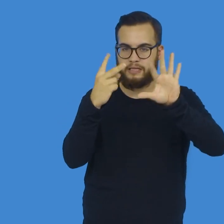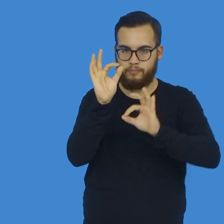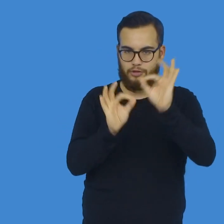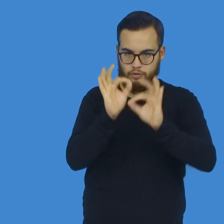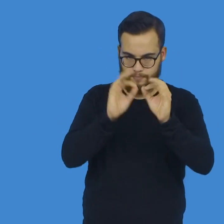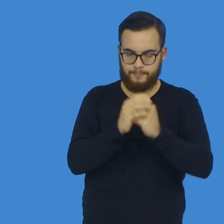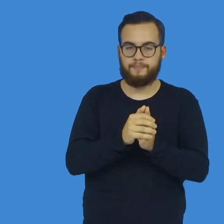porcentaje